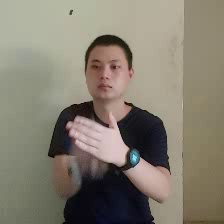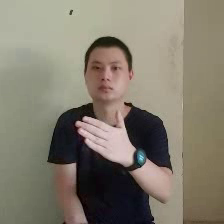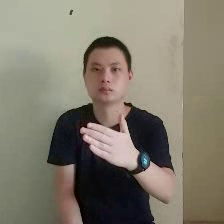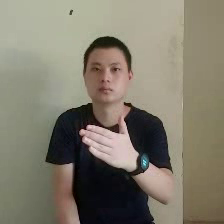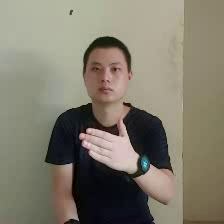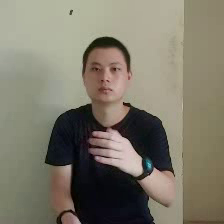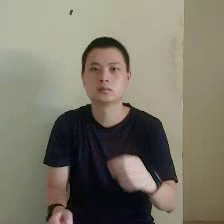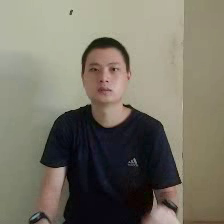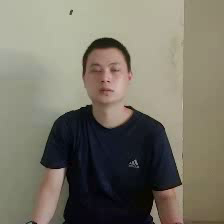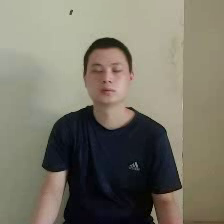Phạt